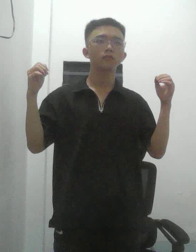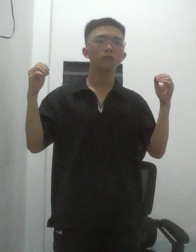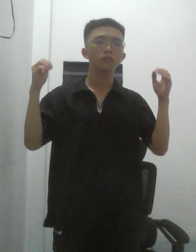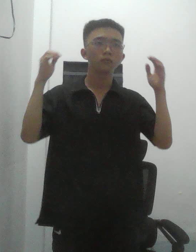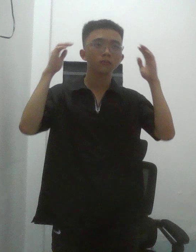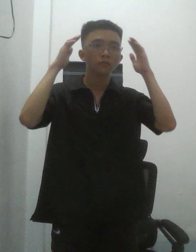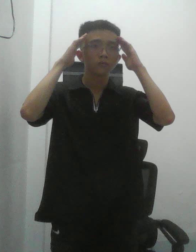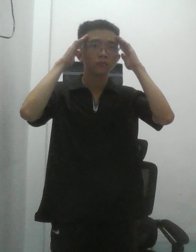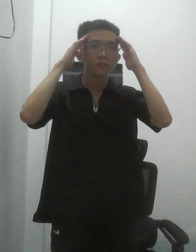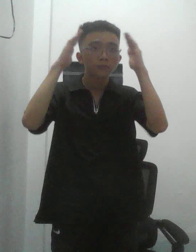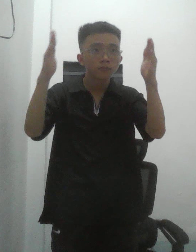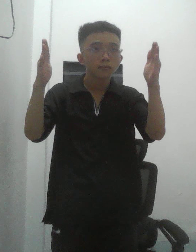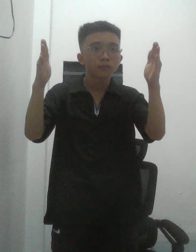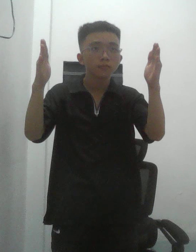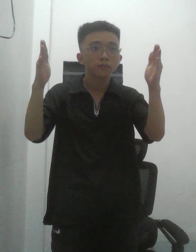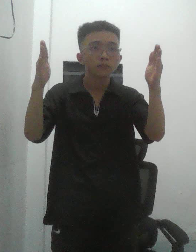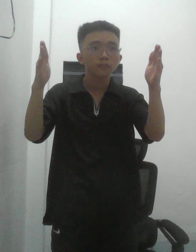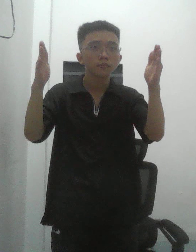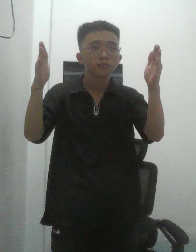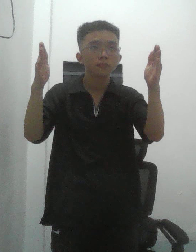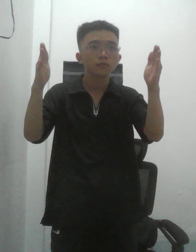quan tam